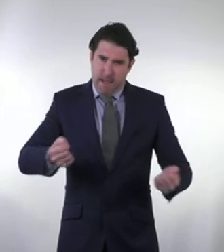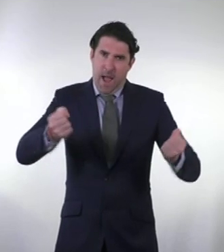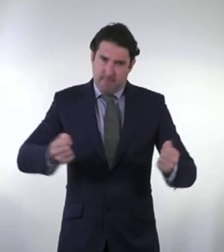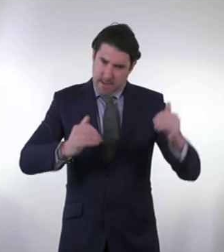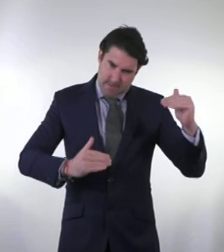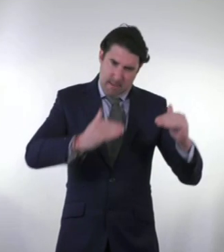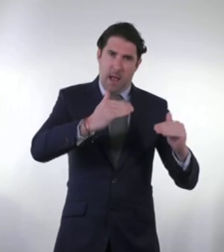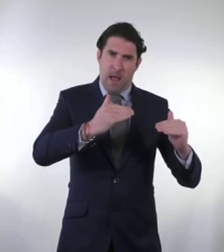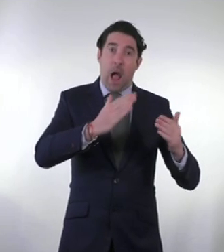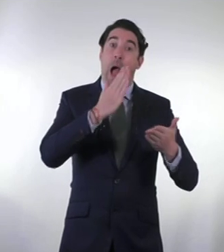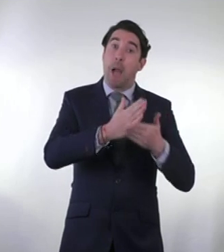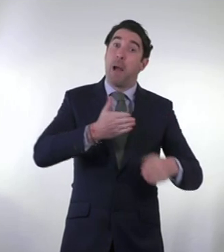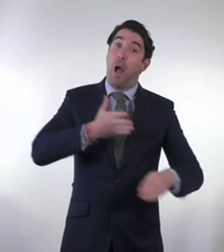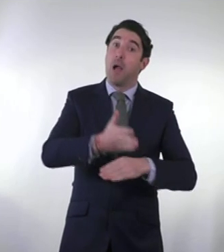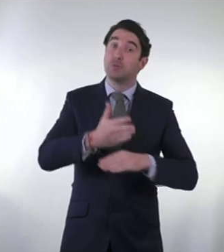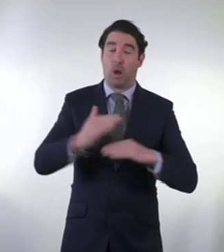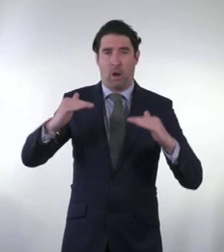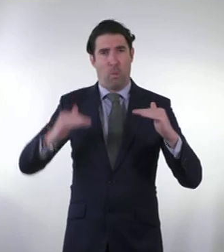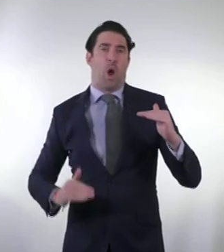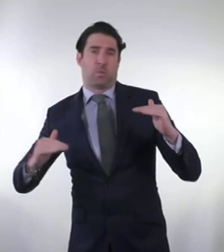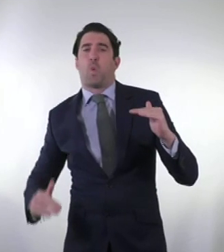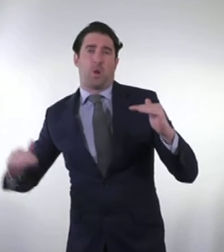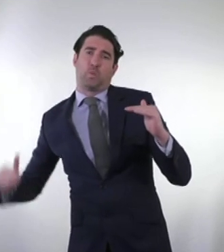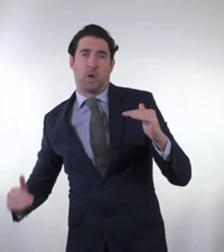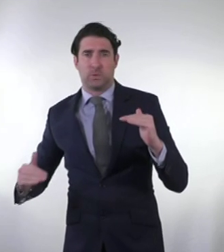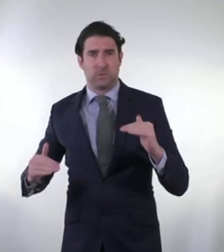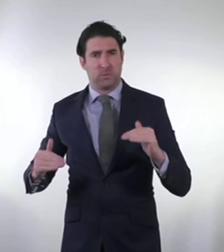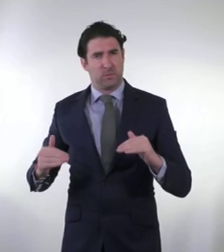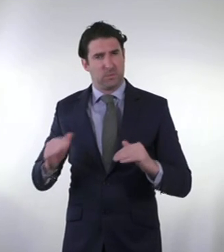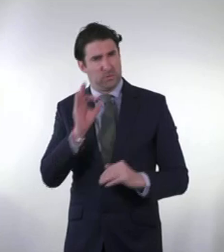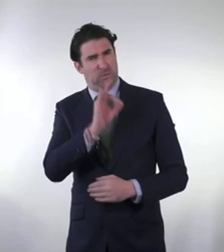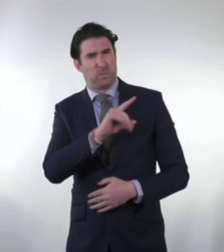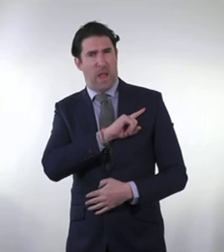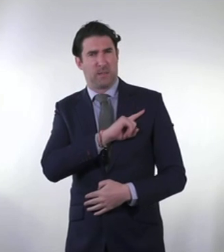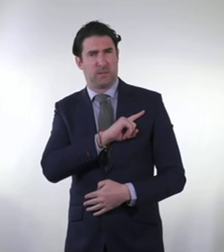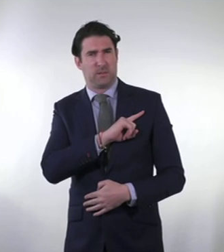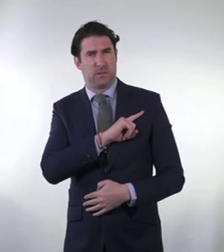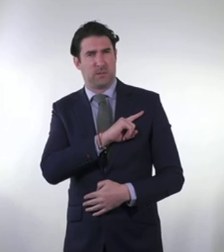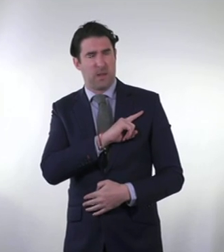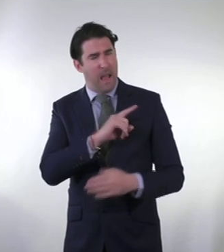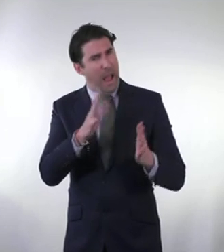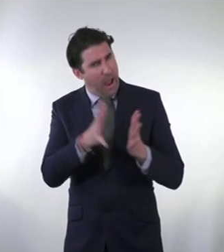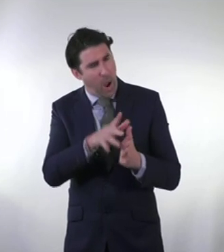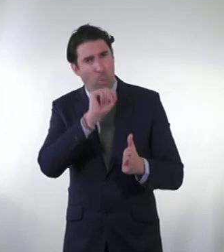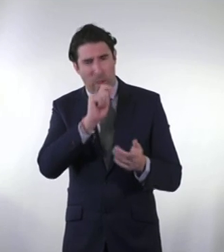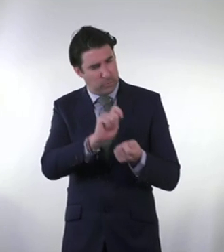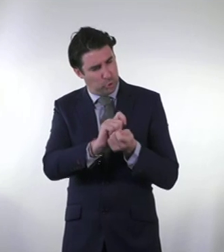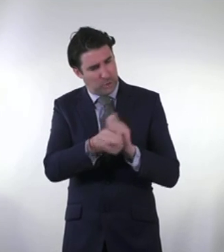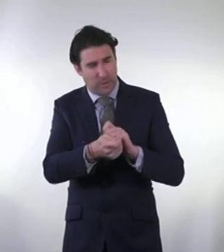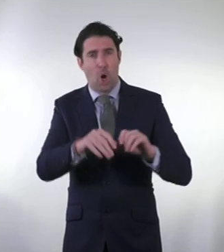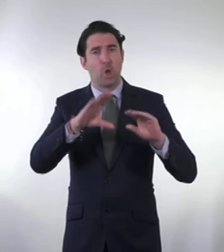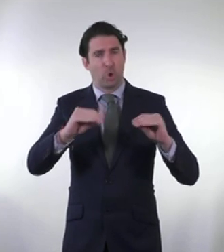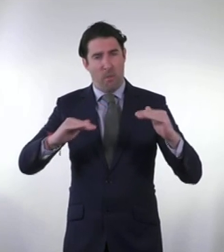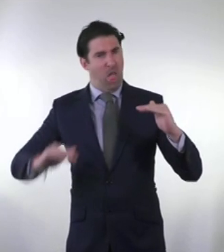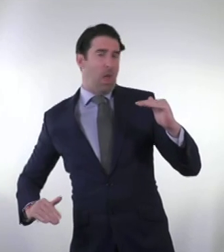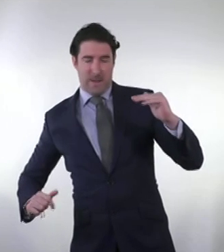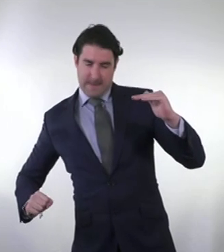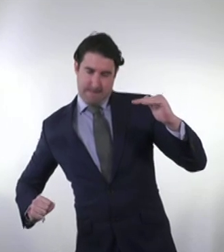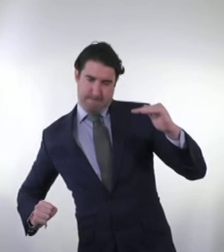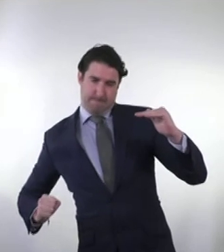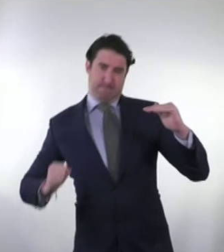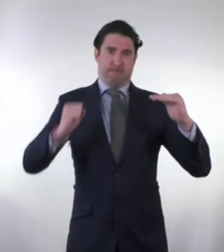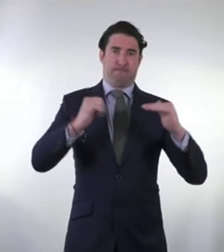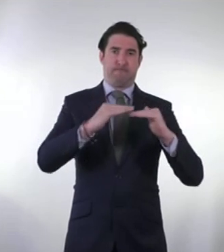Will he finally commit to working across parties to replace these draconian laws to ensure that we protect our most vulnerable and safeguard our liberties?